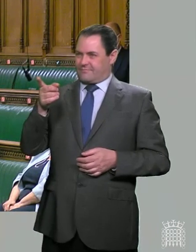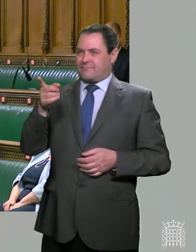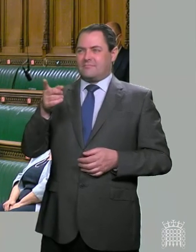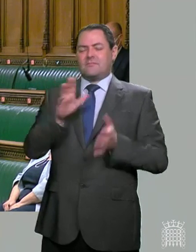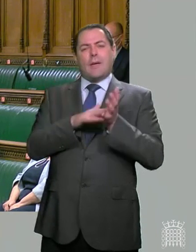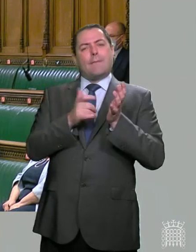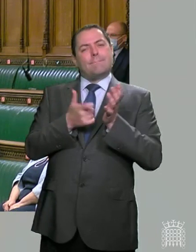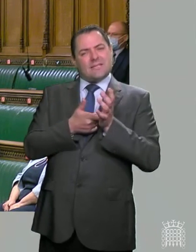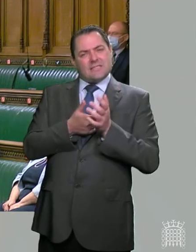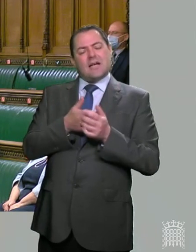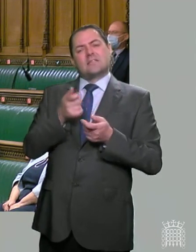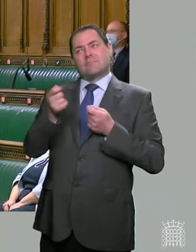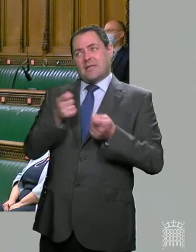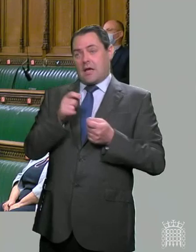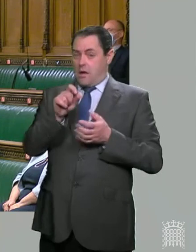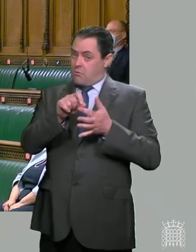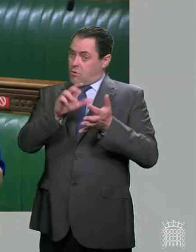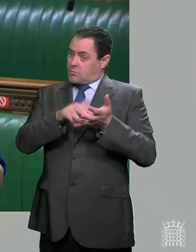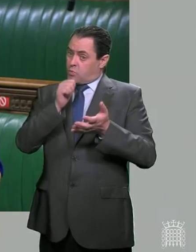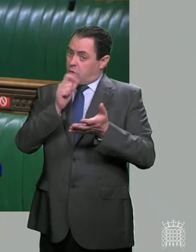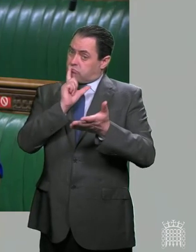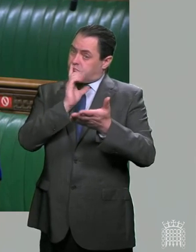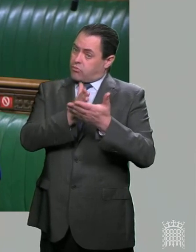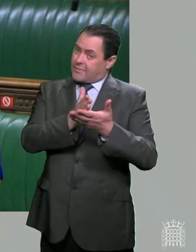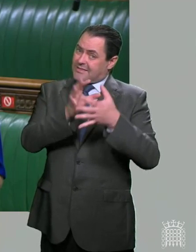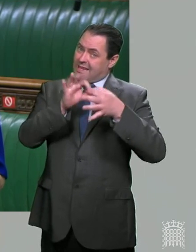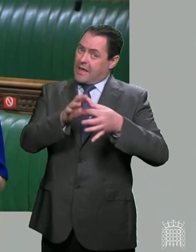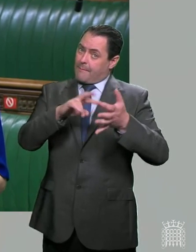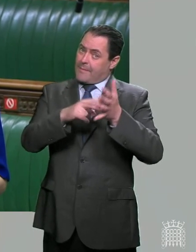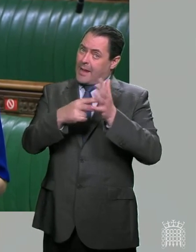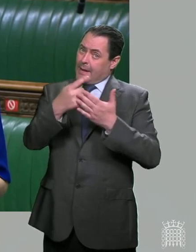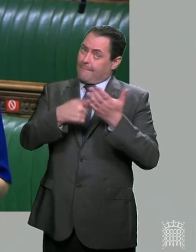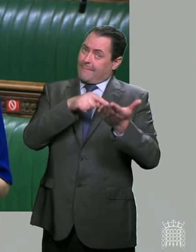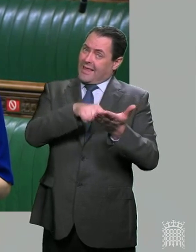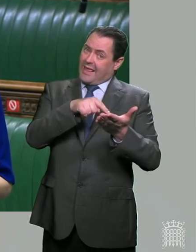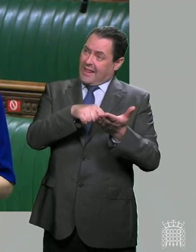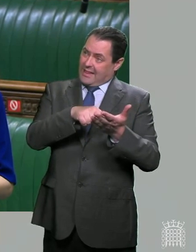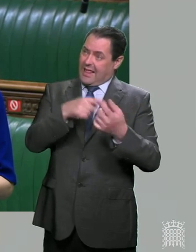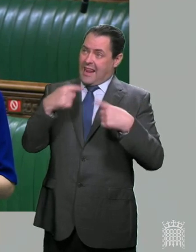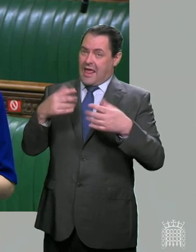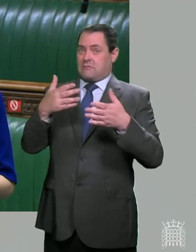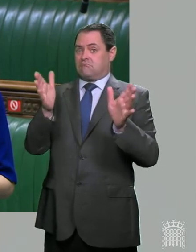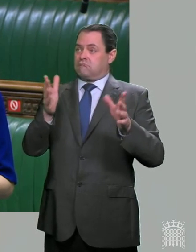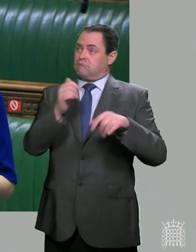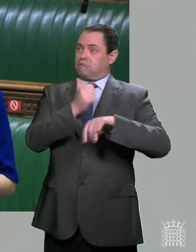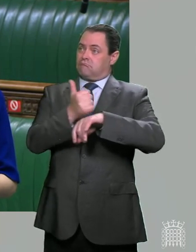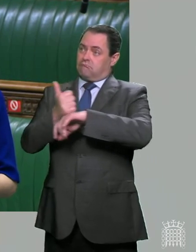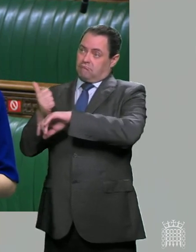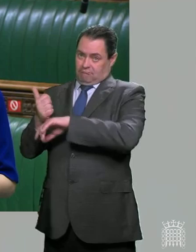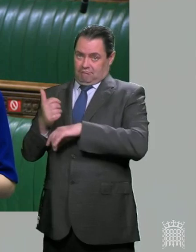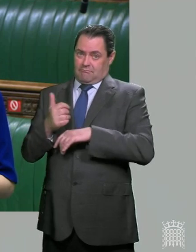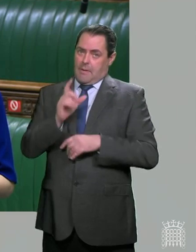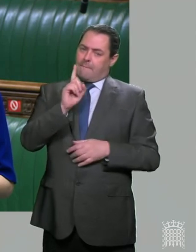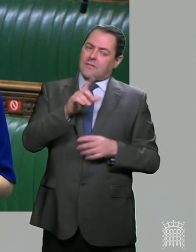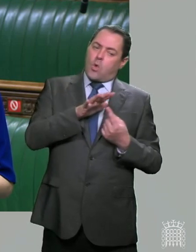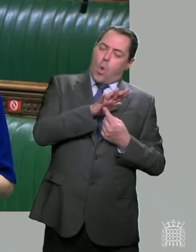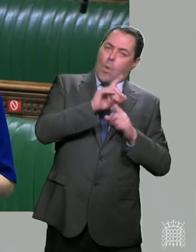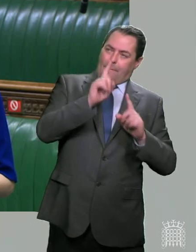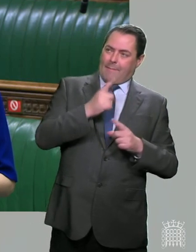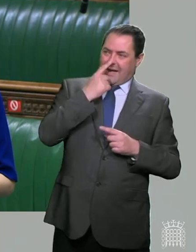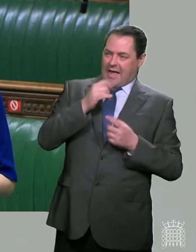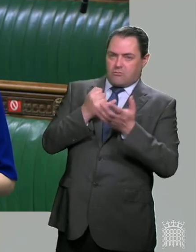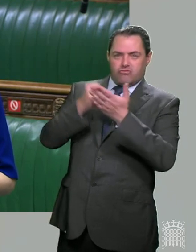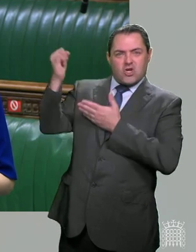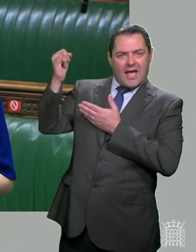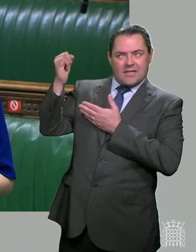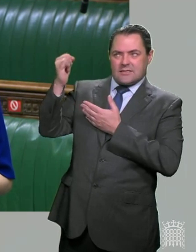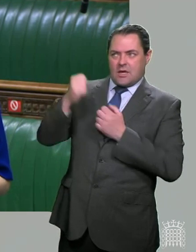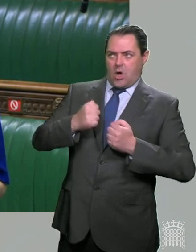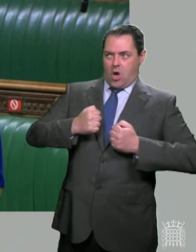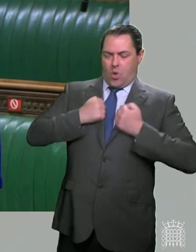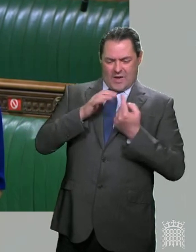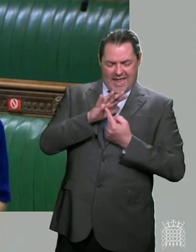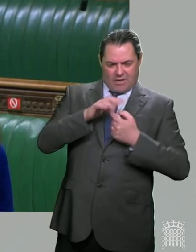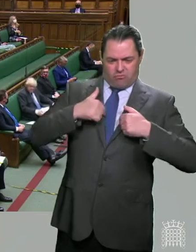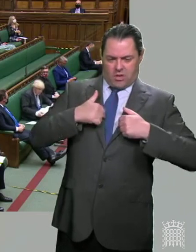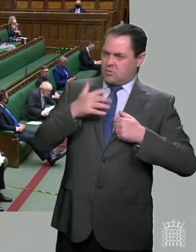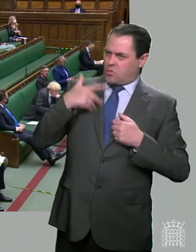Can the Prime Minister promise that the forthcoming planning Bill will not restrict the right of residents to have their say over what is built in their neighbourhood?